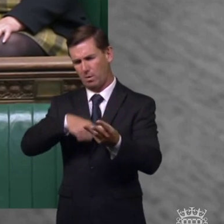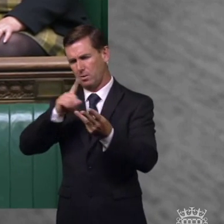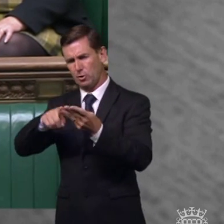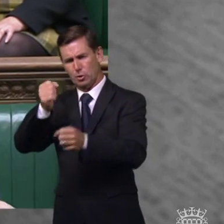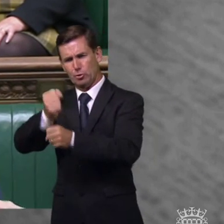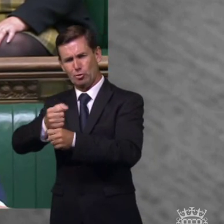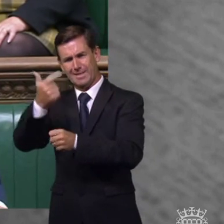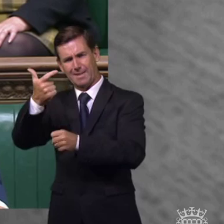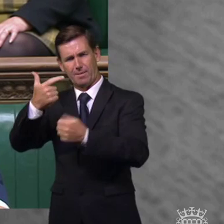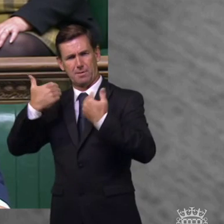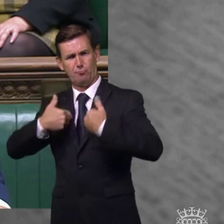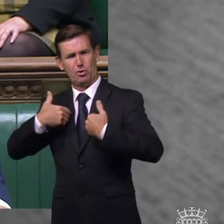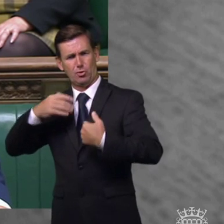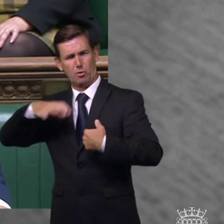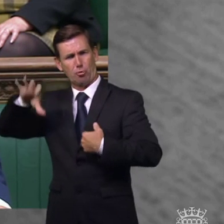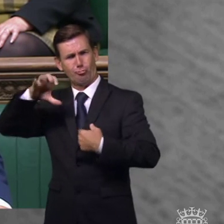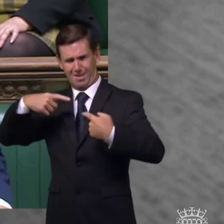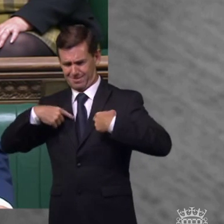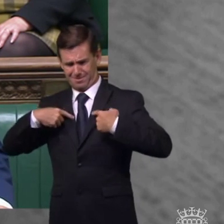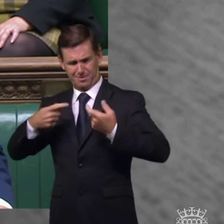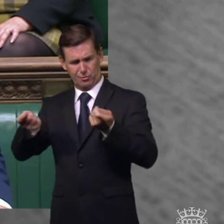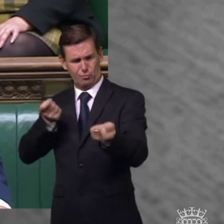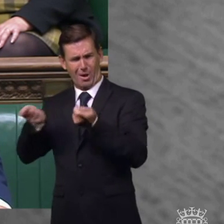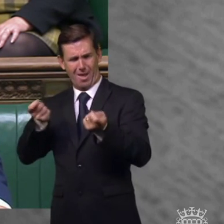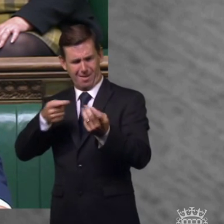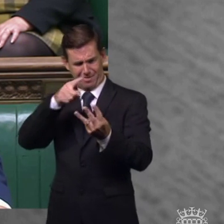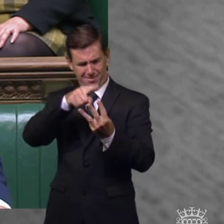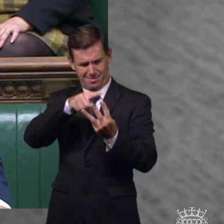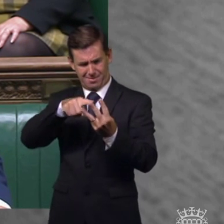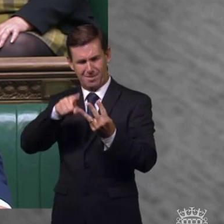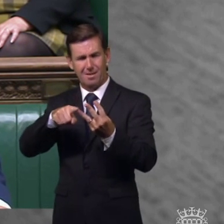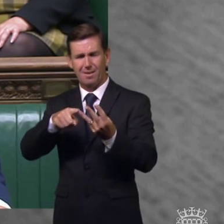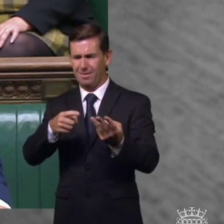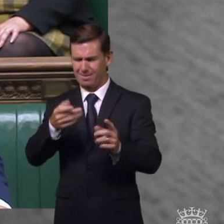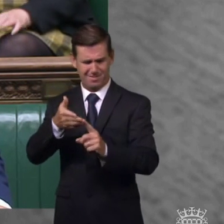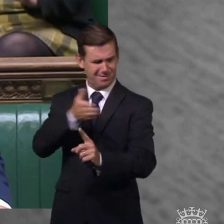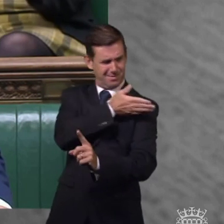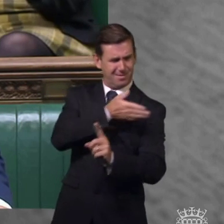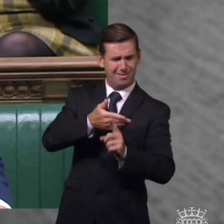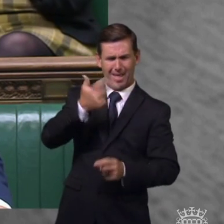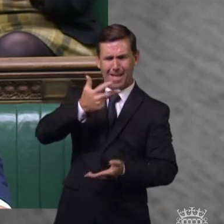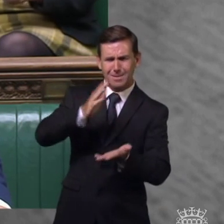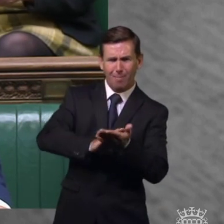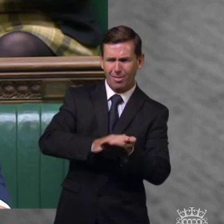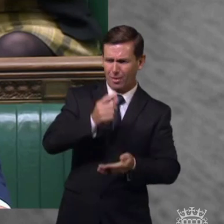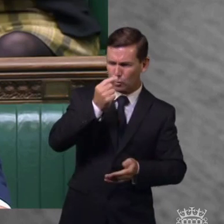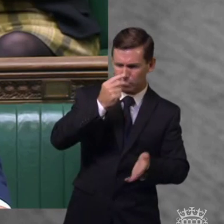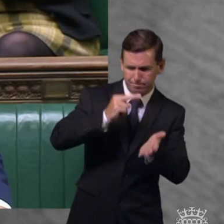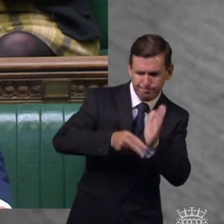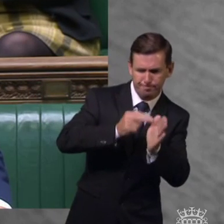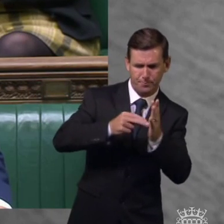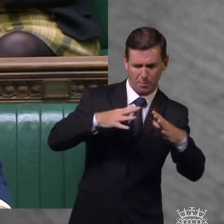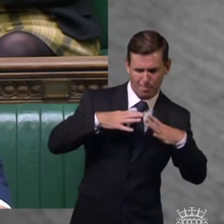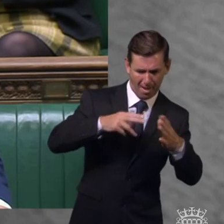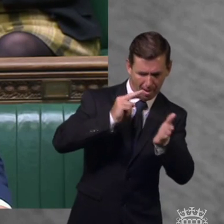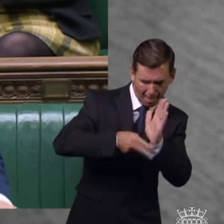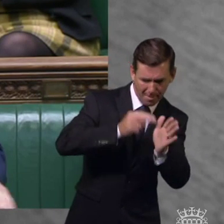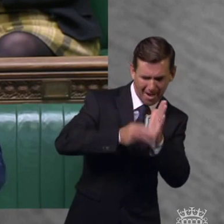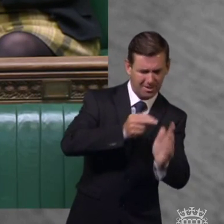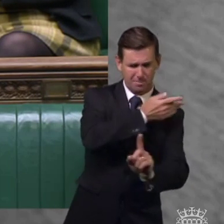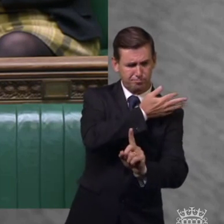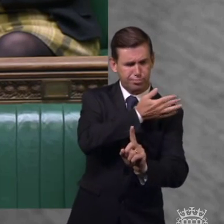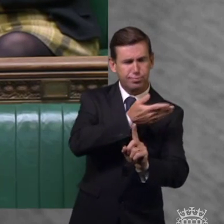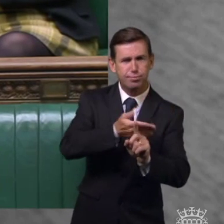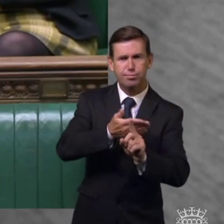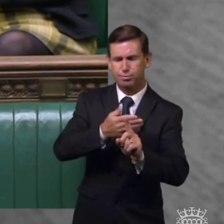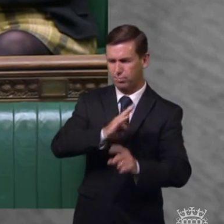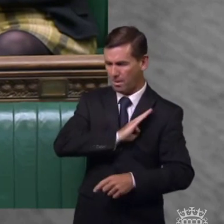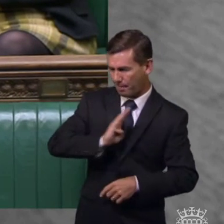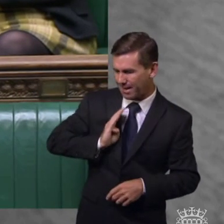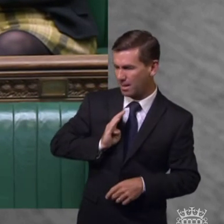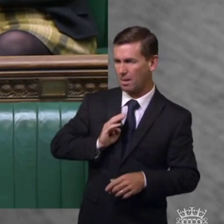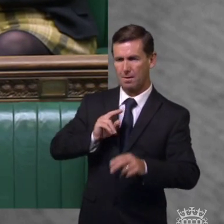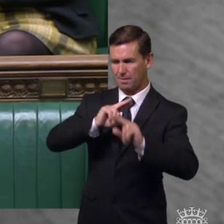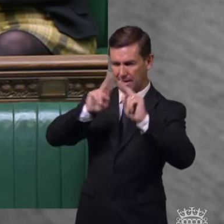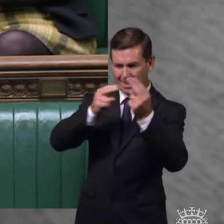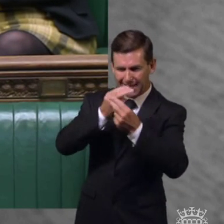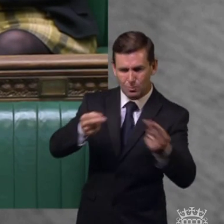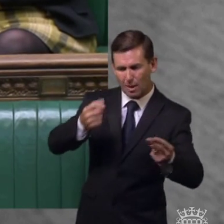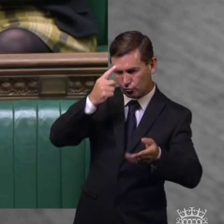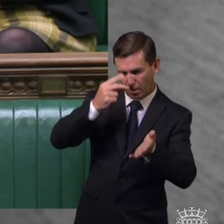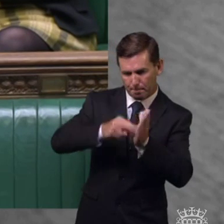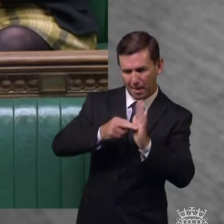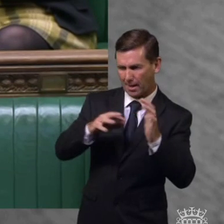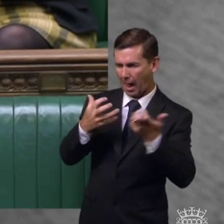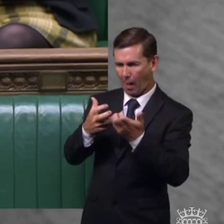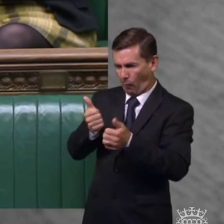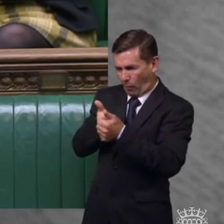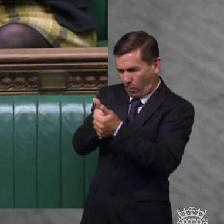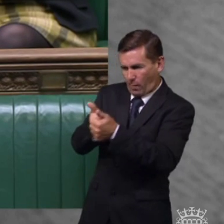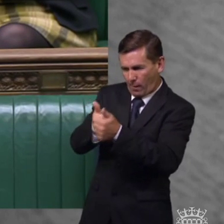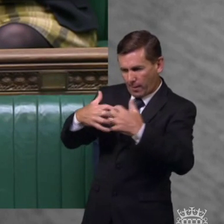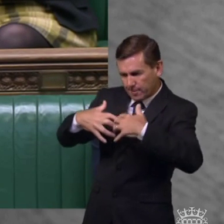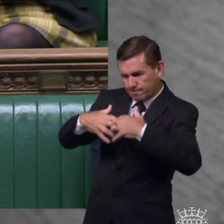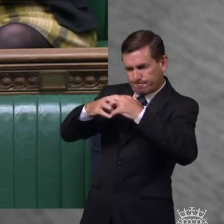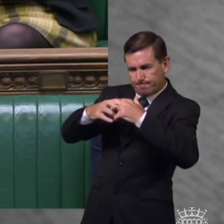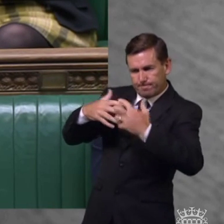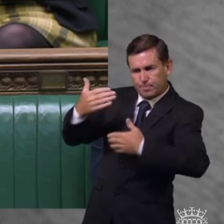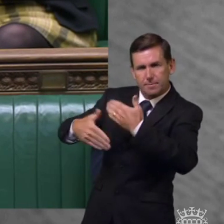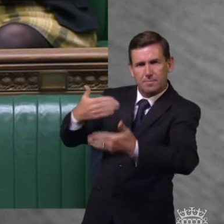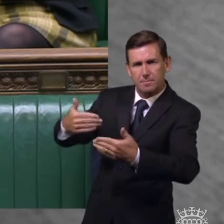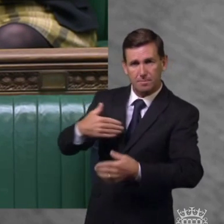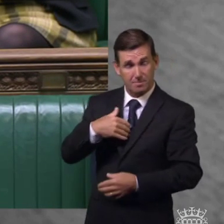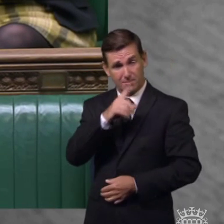Every one of those platforms could and should have been used to prepare for the withdrawal of forces, and to rally international support behind a plan to stabilise Afghanistan through the process and keep us safe.